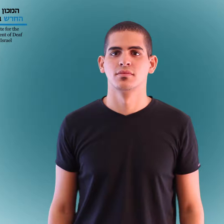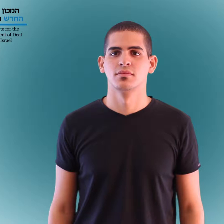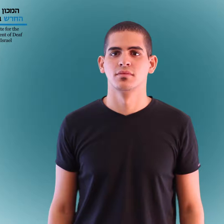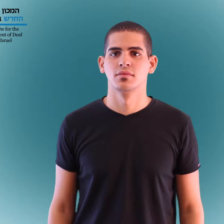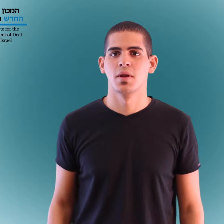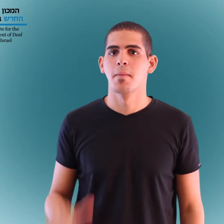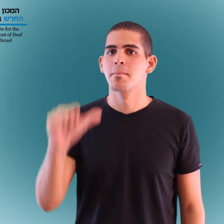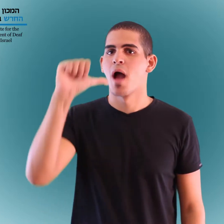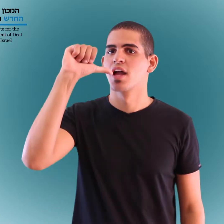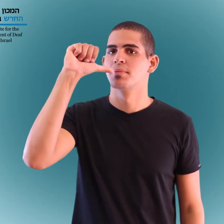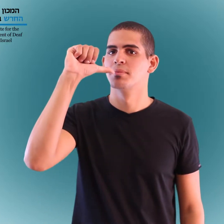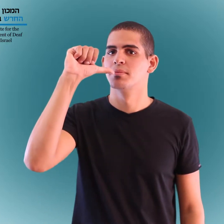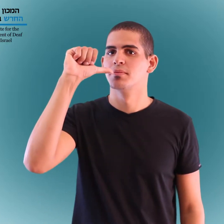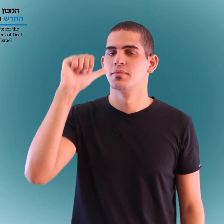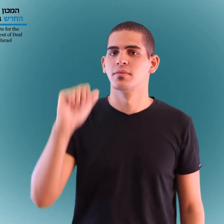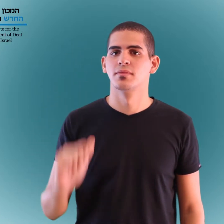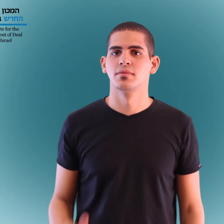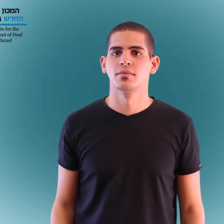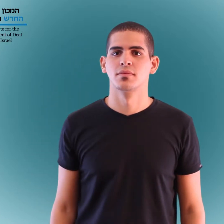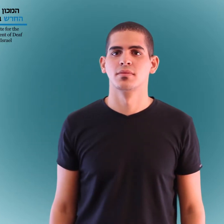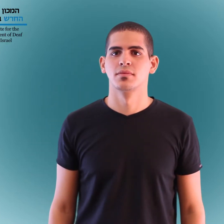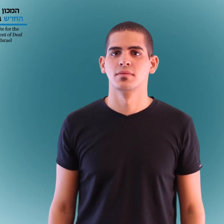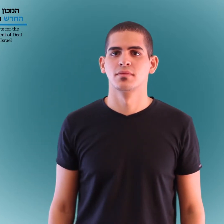מים